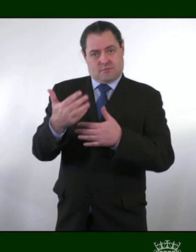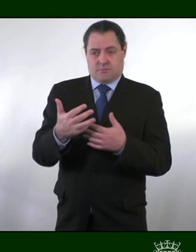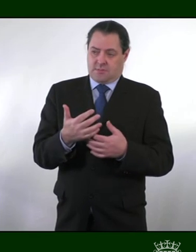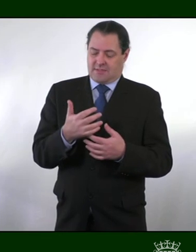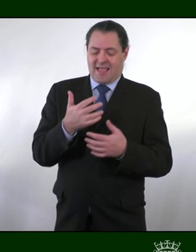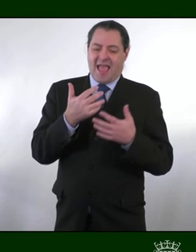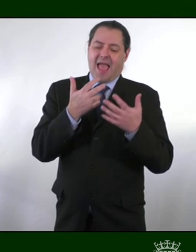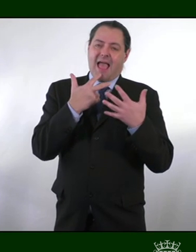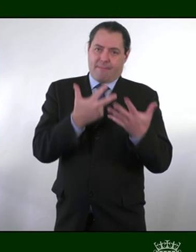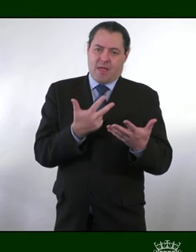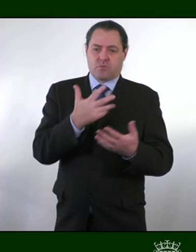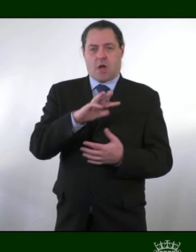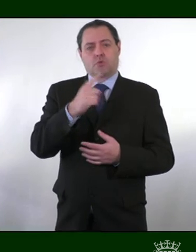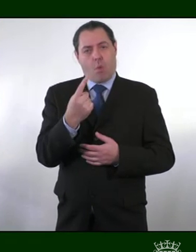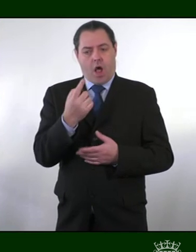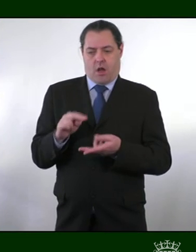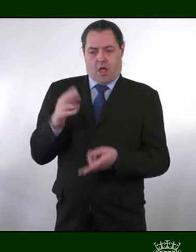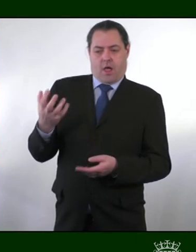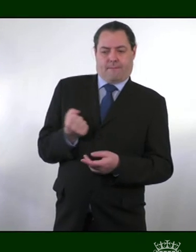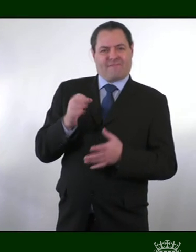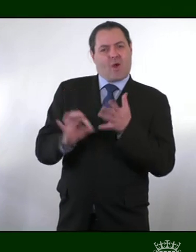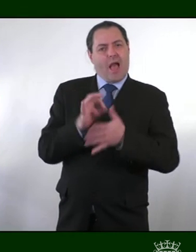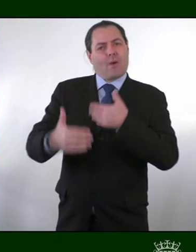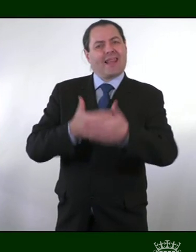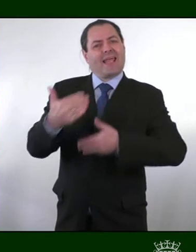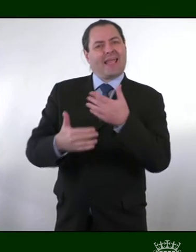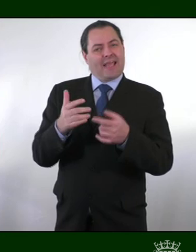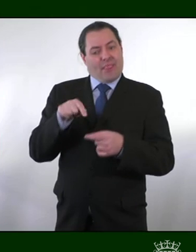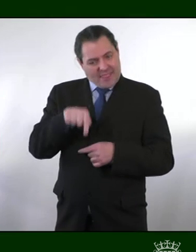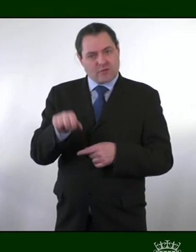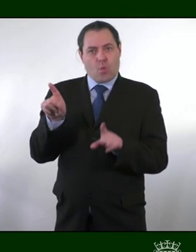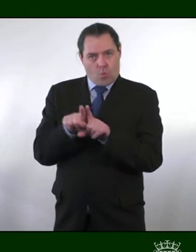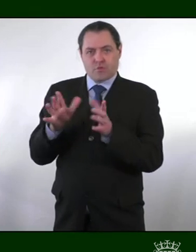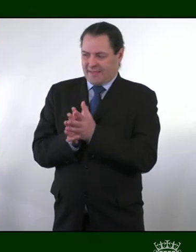That, again, will help to drive consumption.